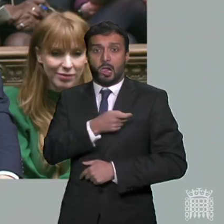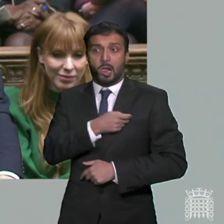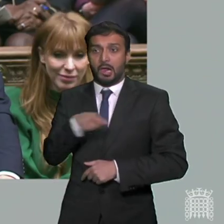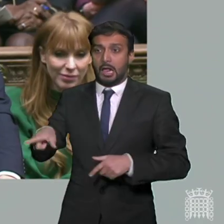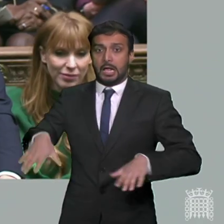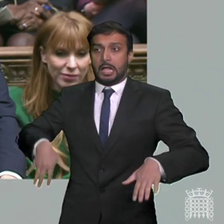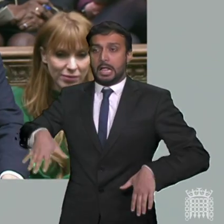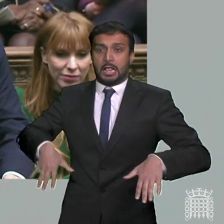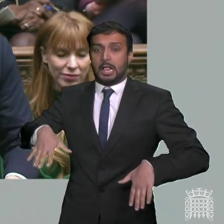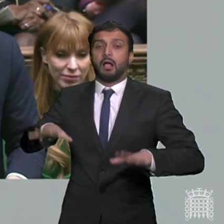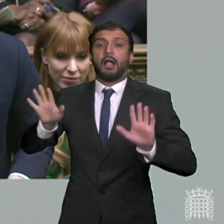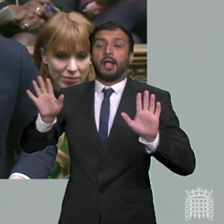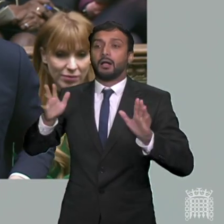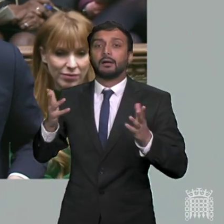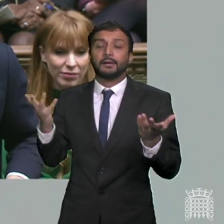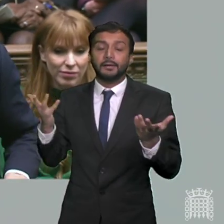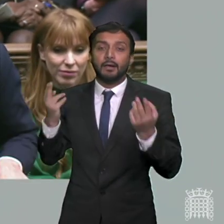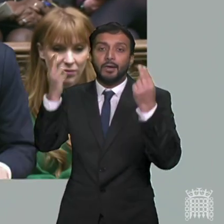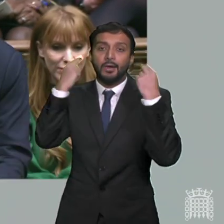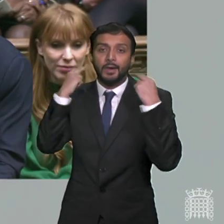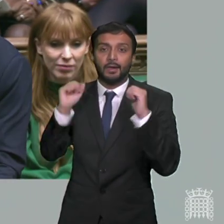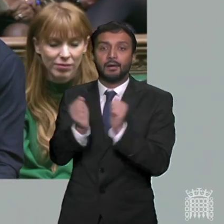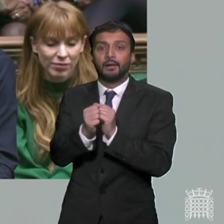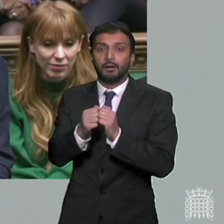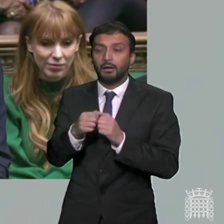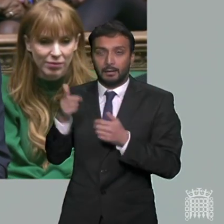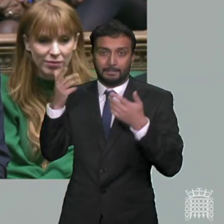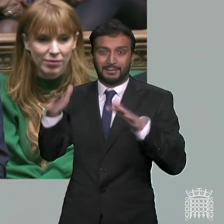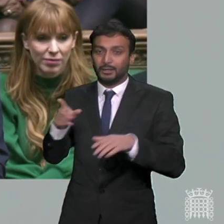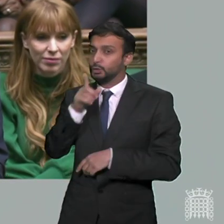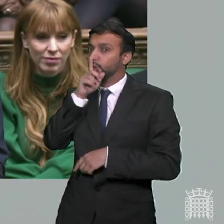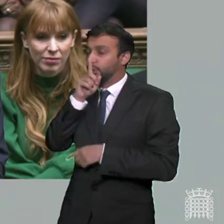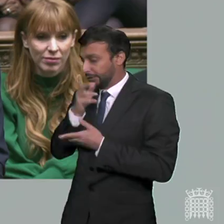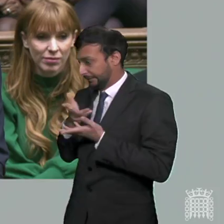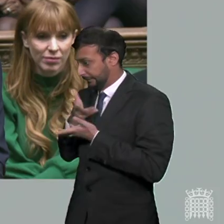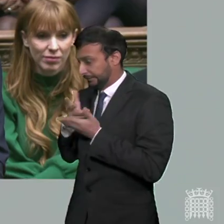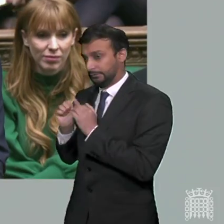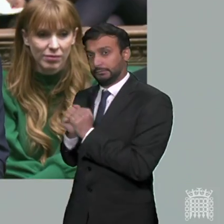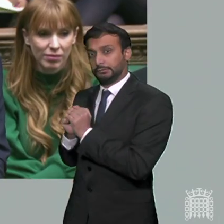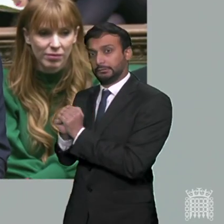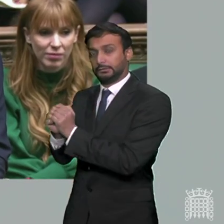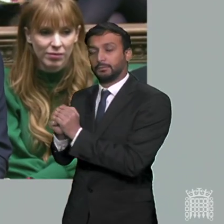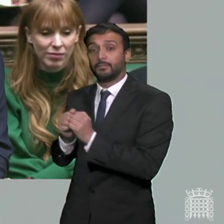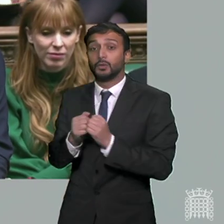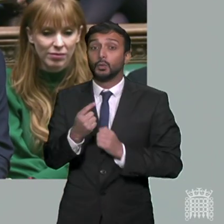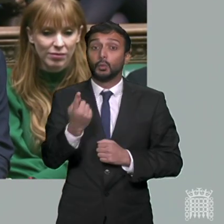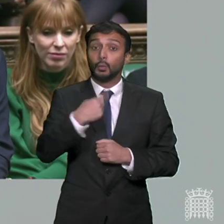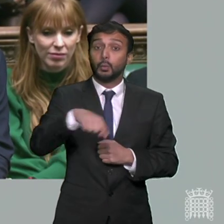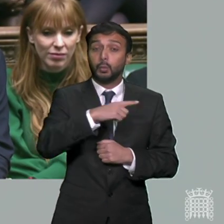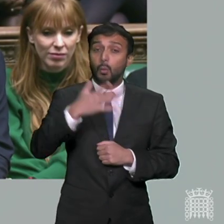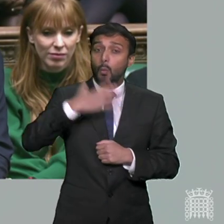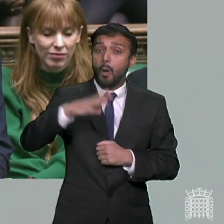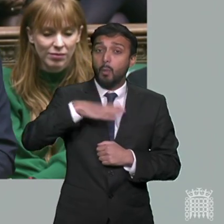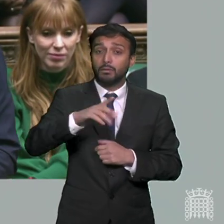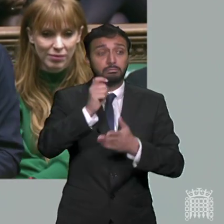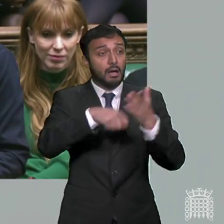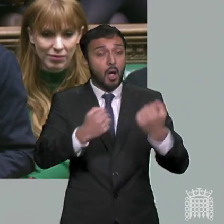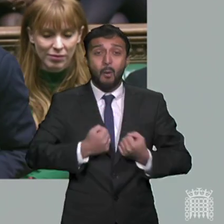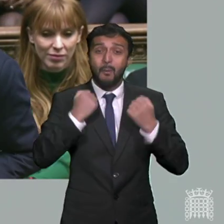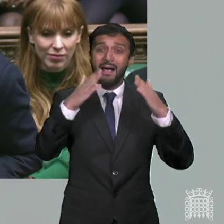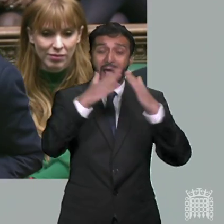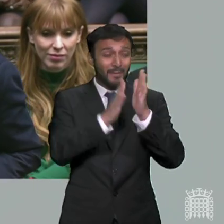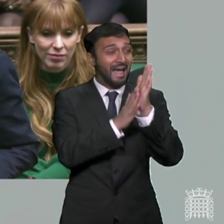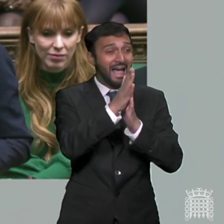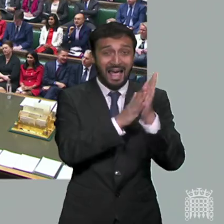He did a grubby deal with a handful of his MPs and sold out the aspirations of those who want to own their own home.